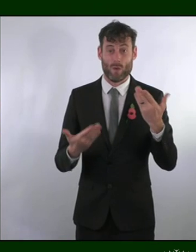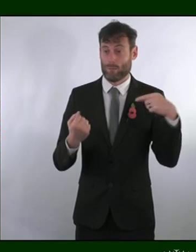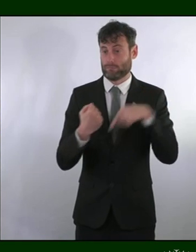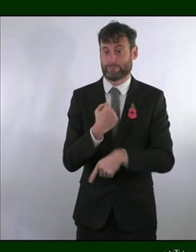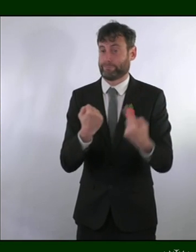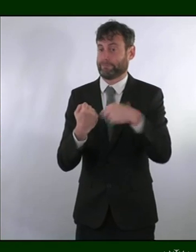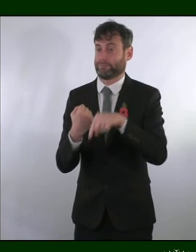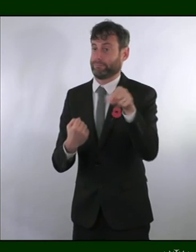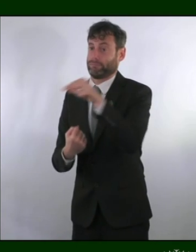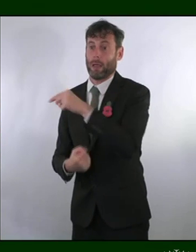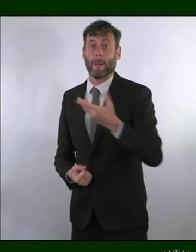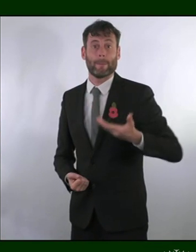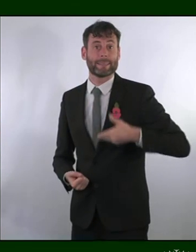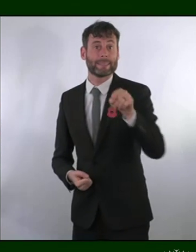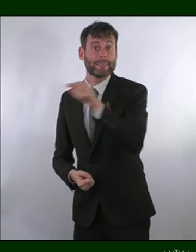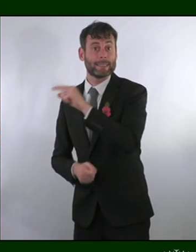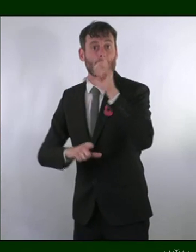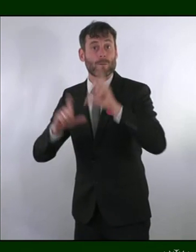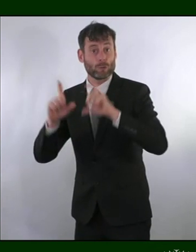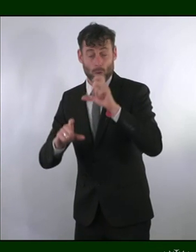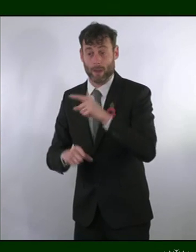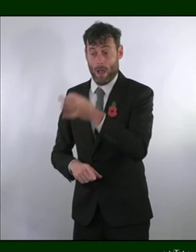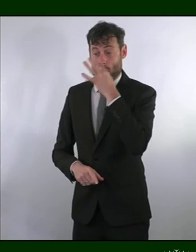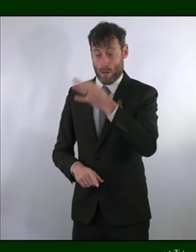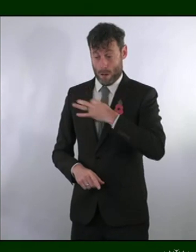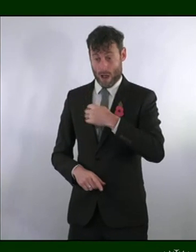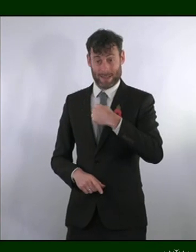He asked me to raise that with the Chancellor. I will do the next best thing.